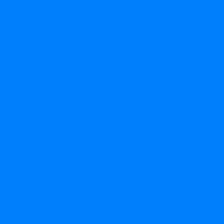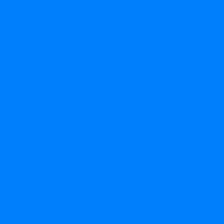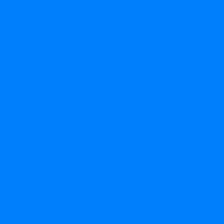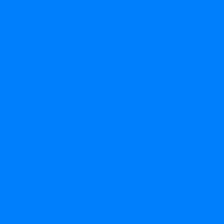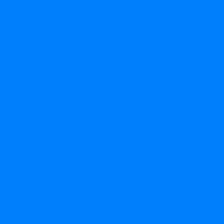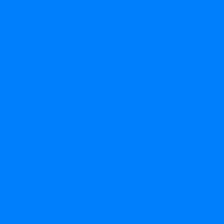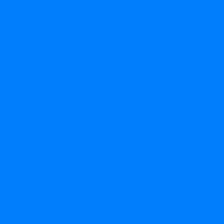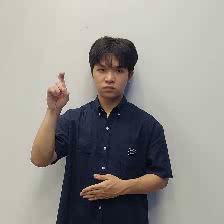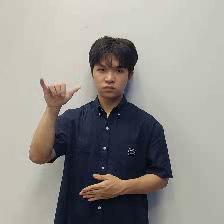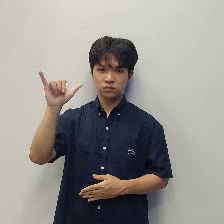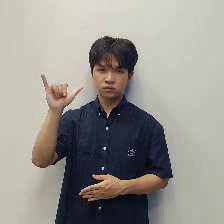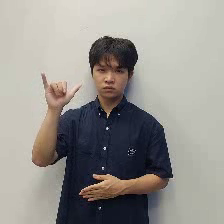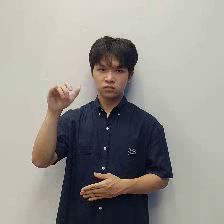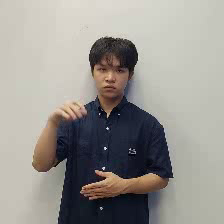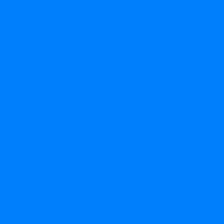Đồng ý